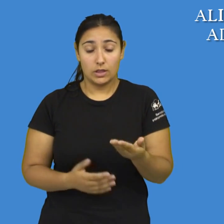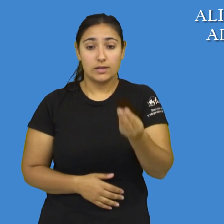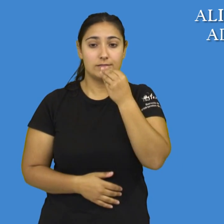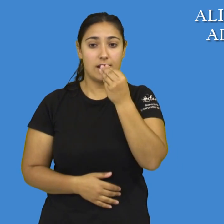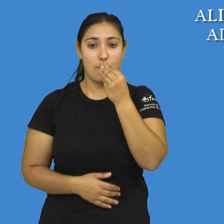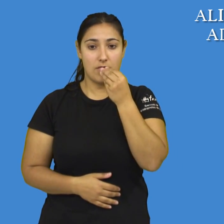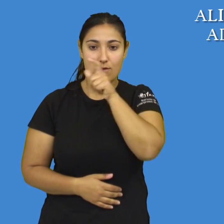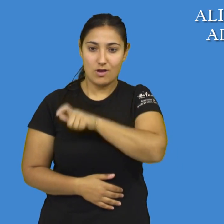comer